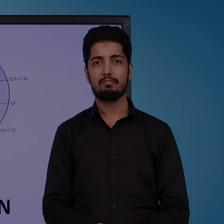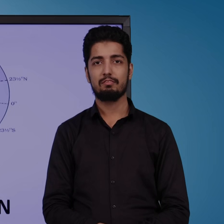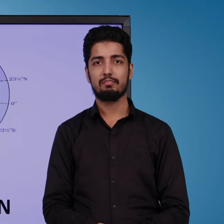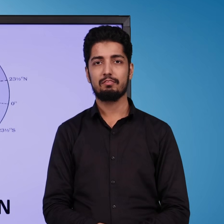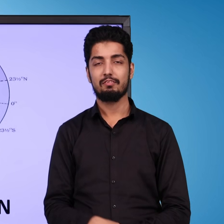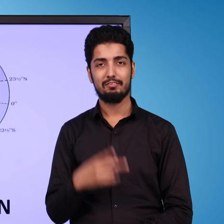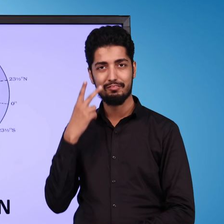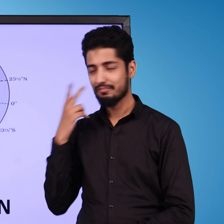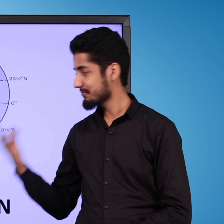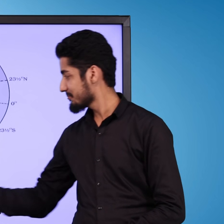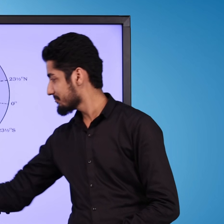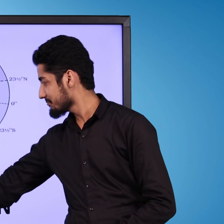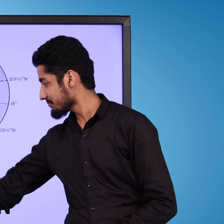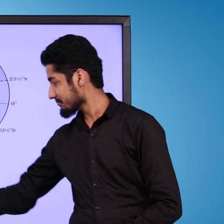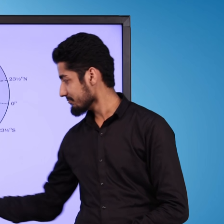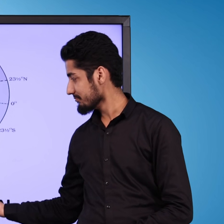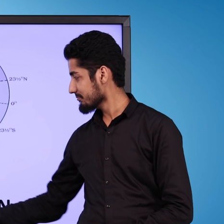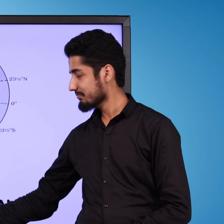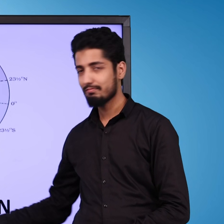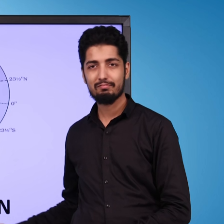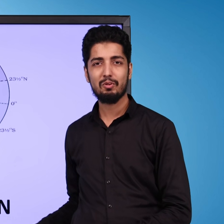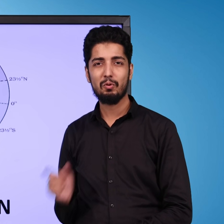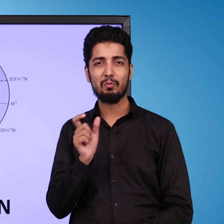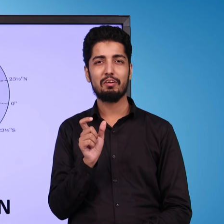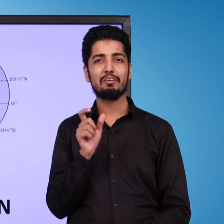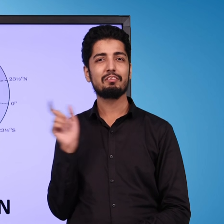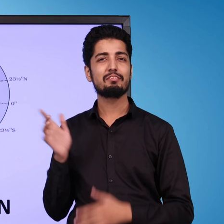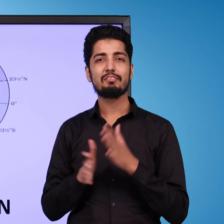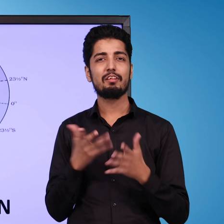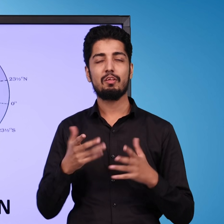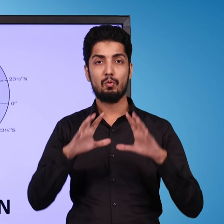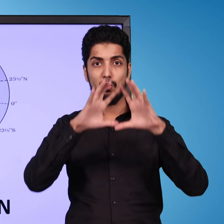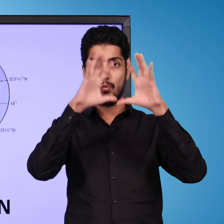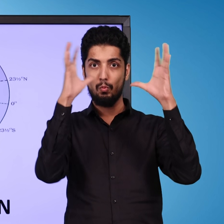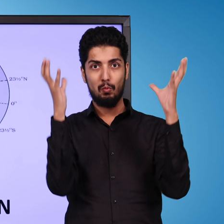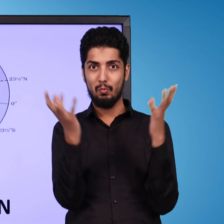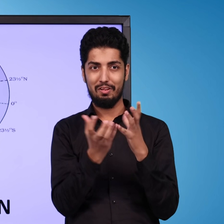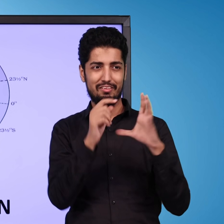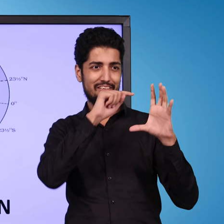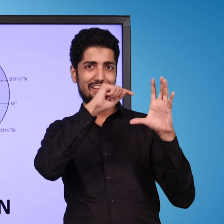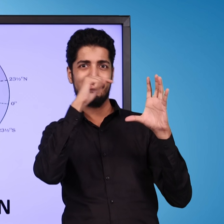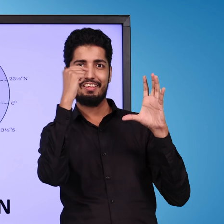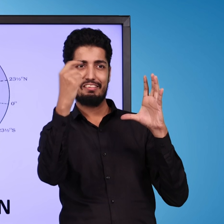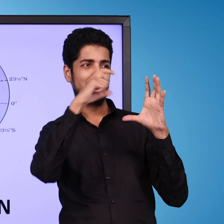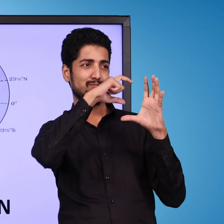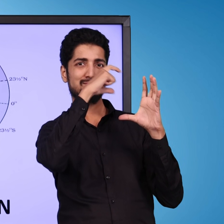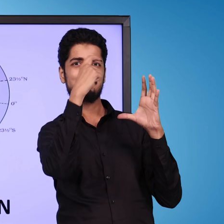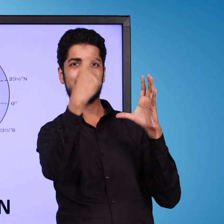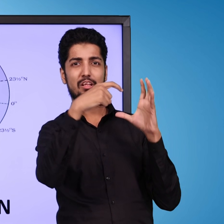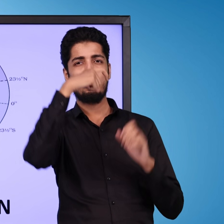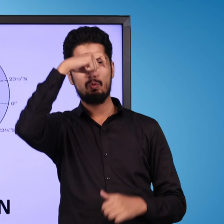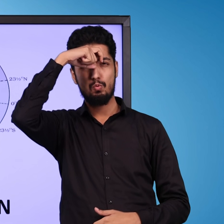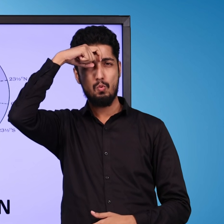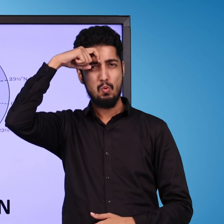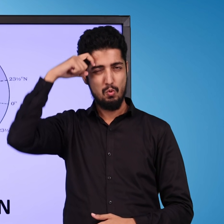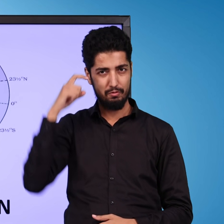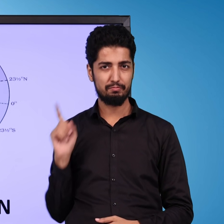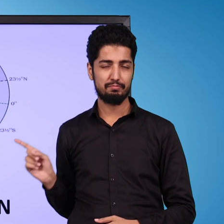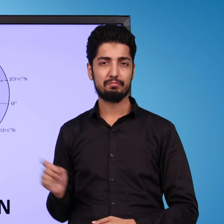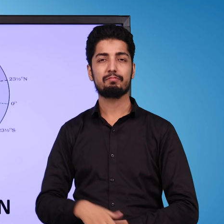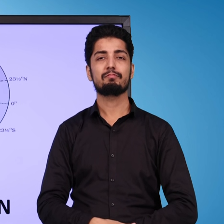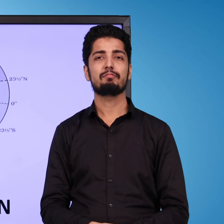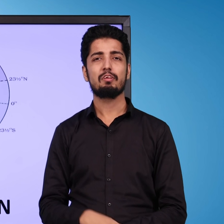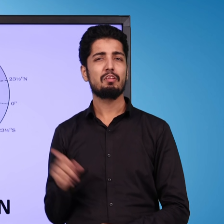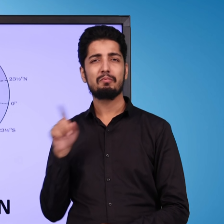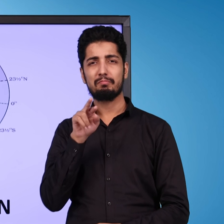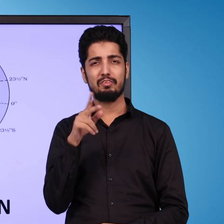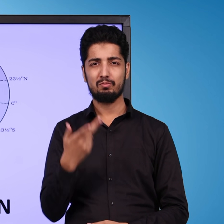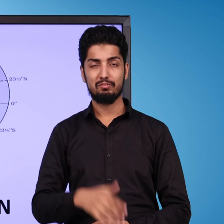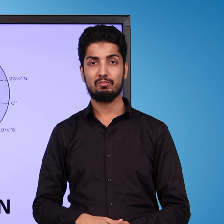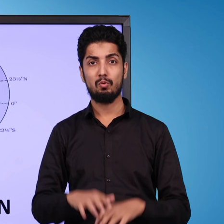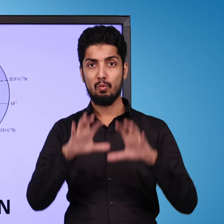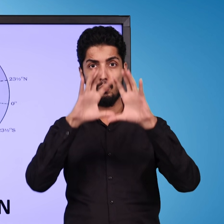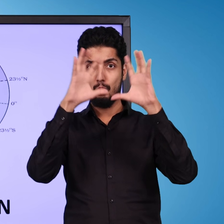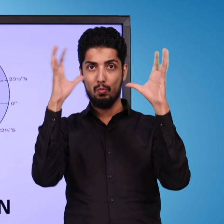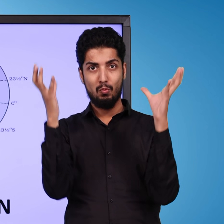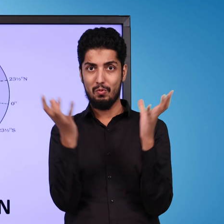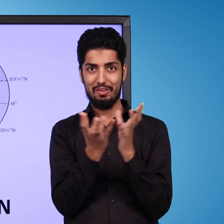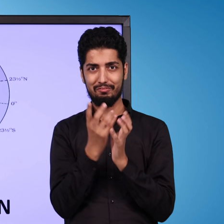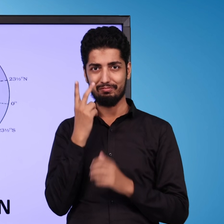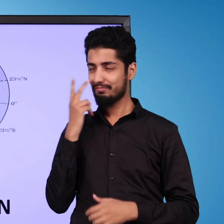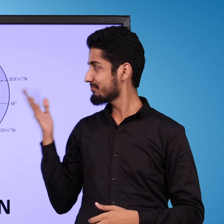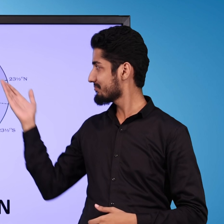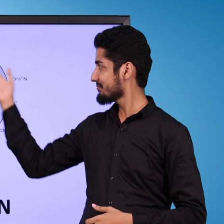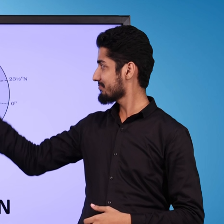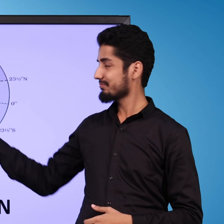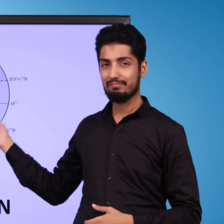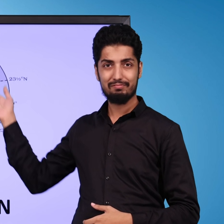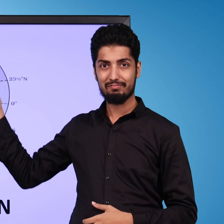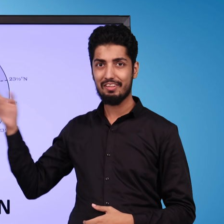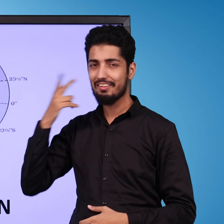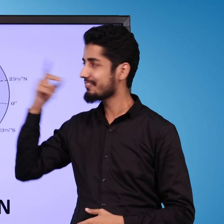Torrid zone Tropical Zone This sign refers to the torrid zone. or tropical zone. It is the Region of the earth between the Tropic of Cancer